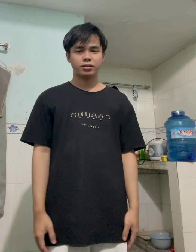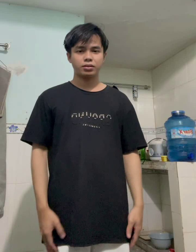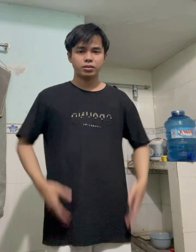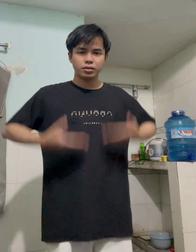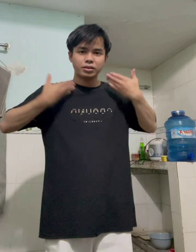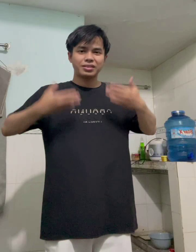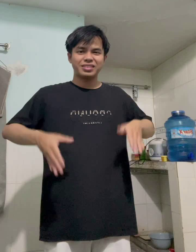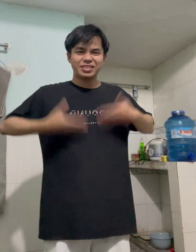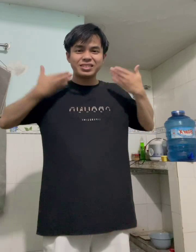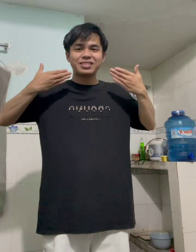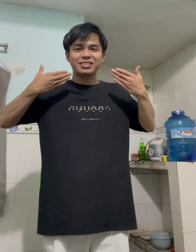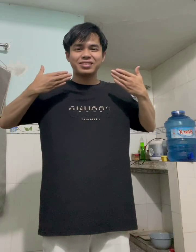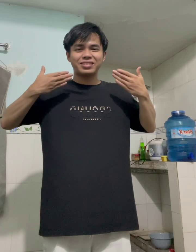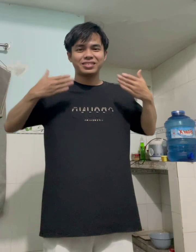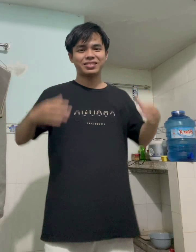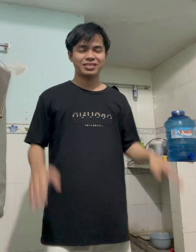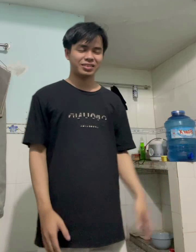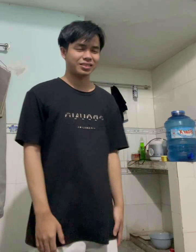vui ve